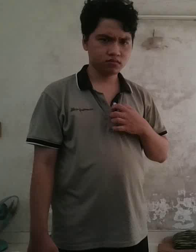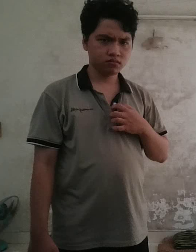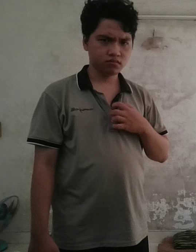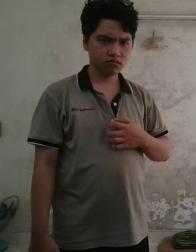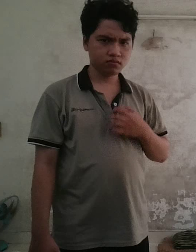ghen